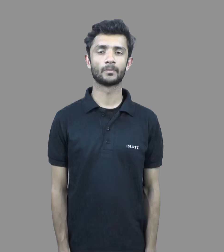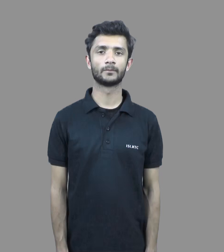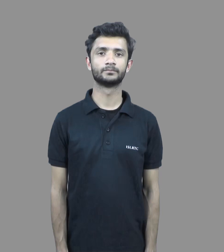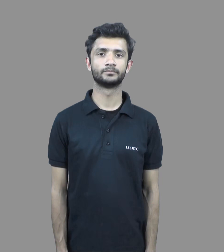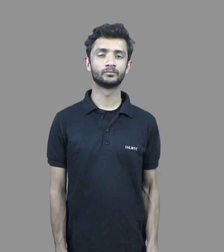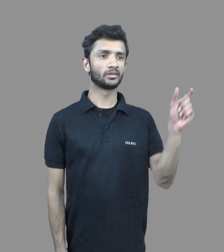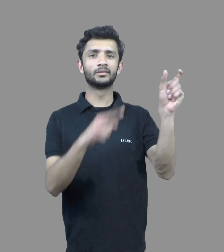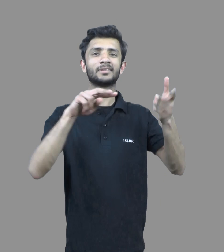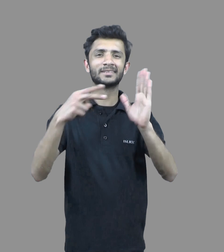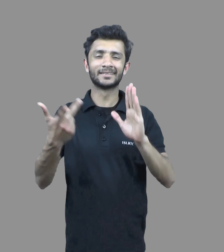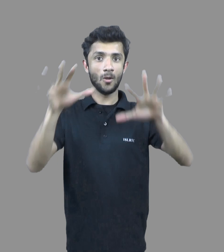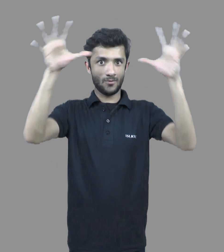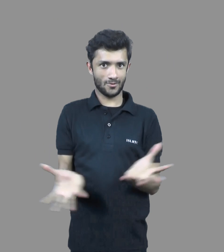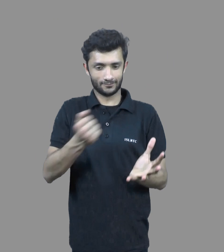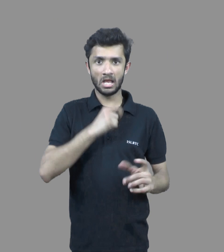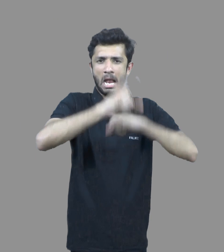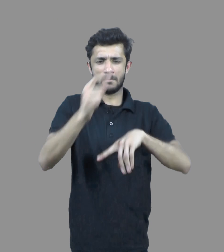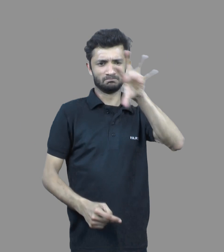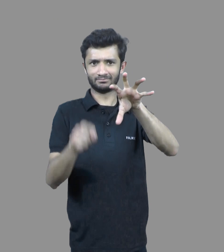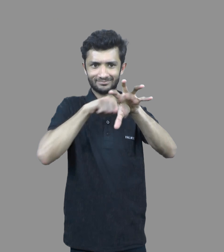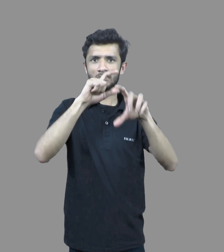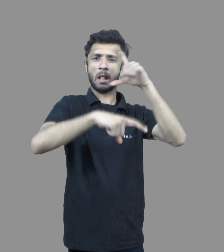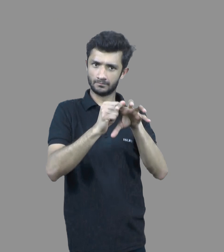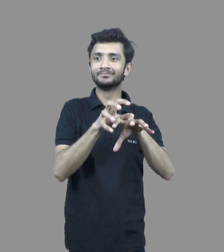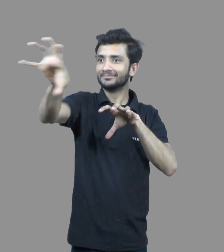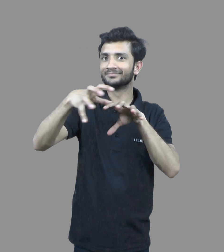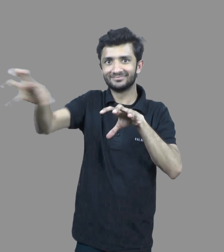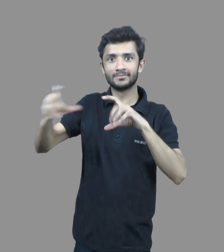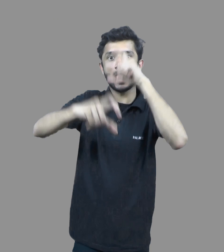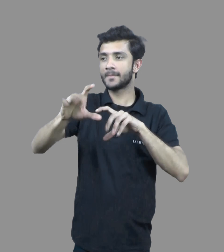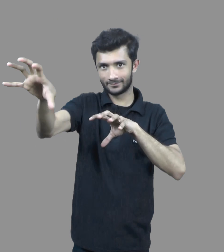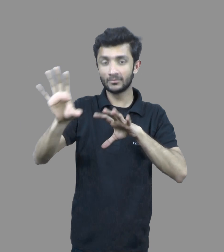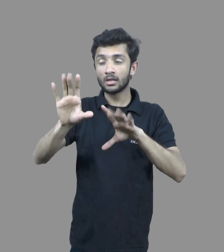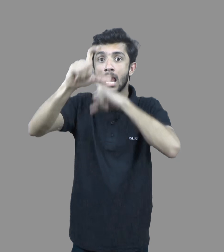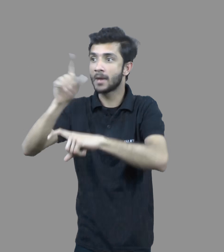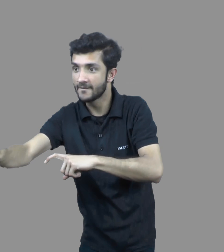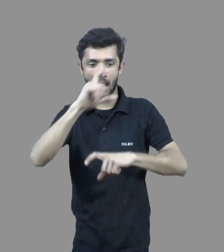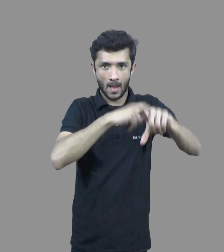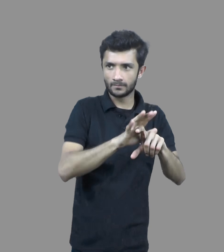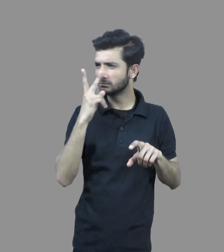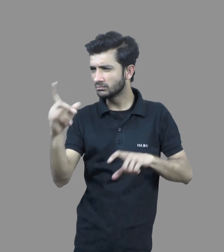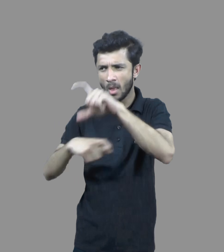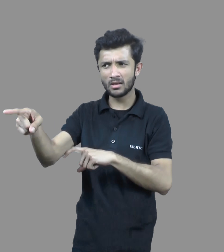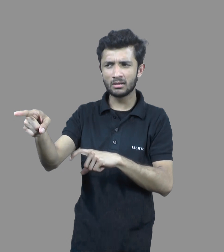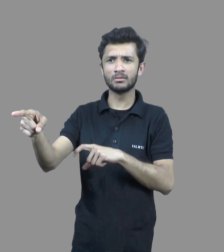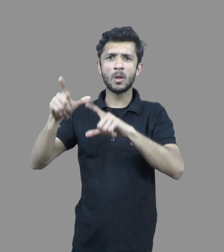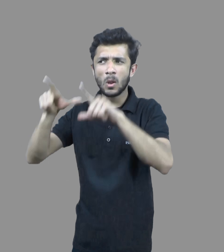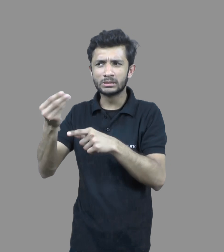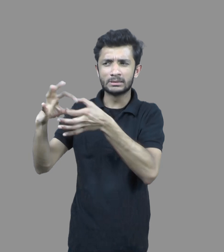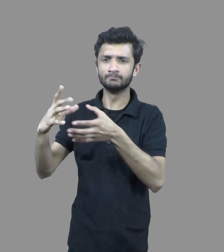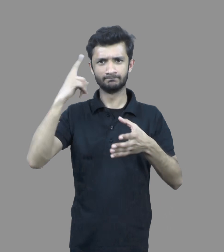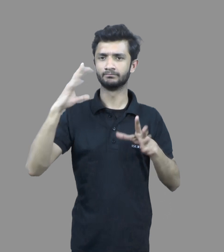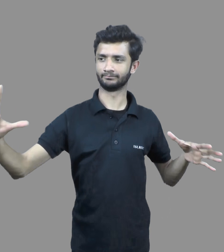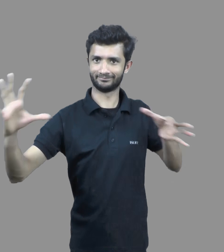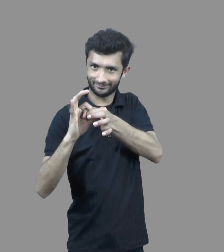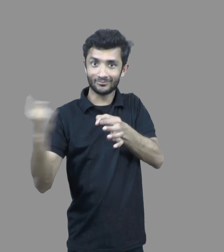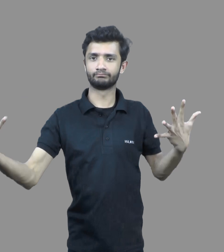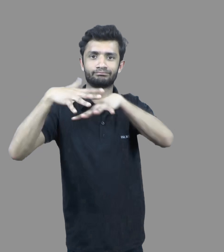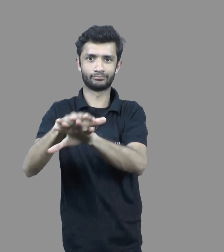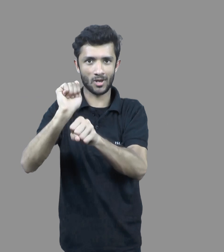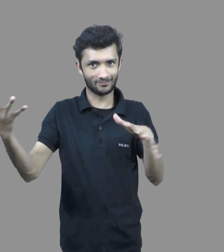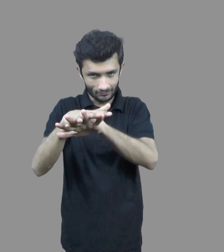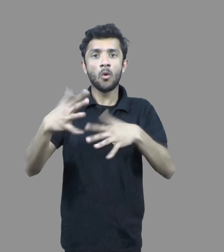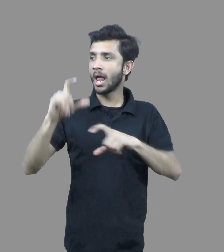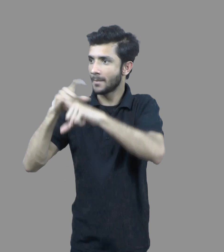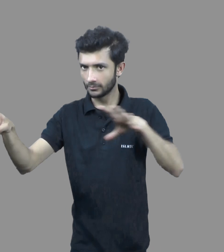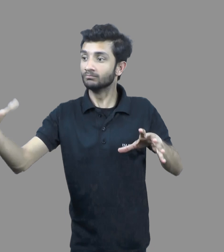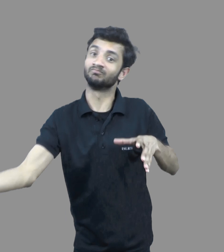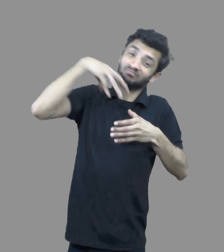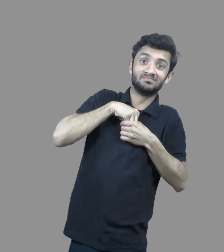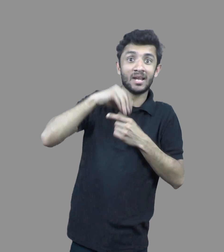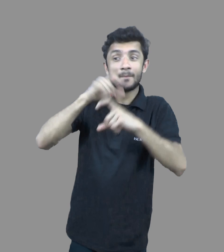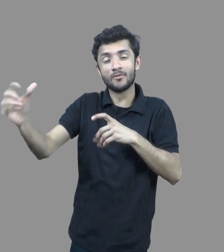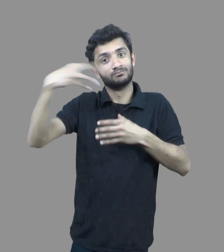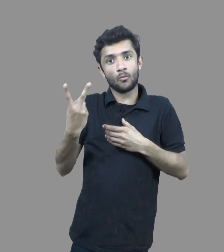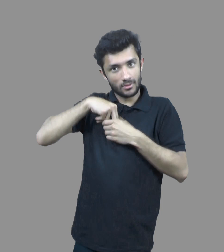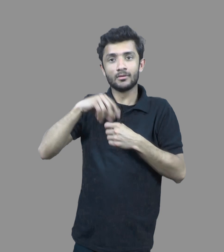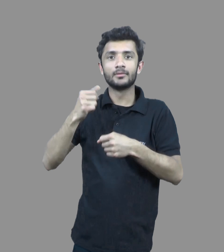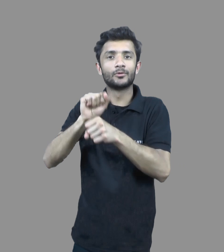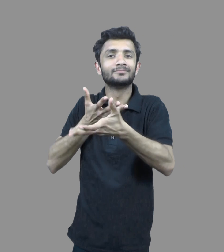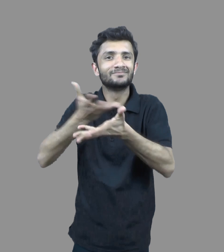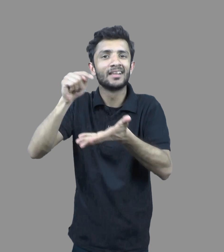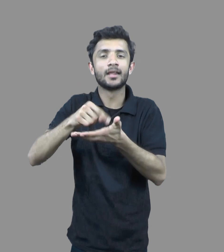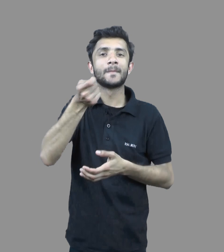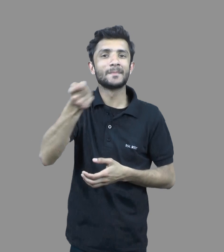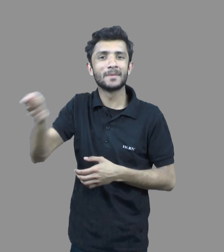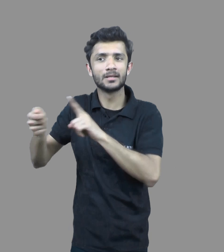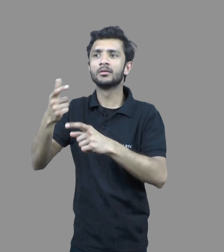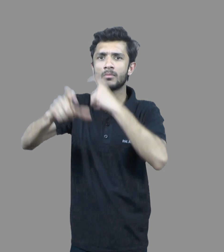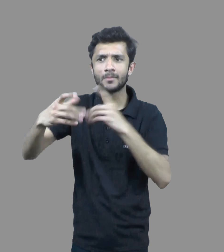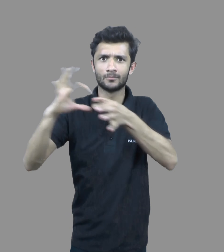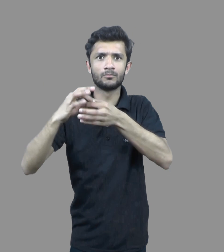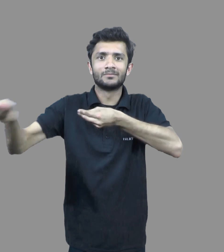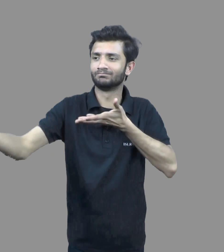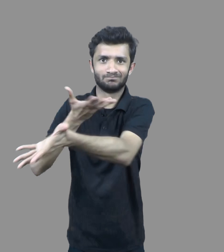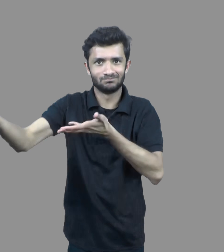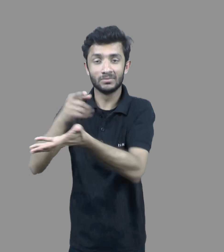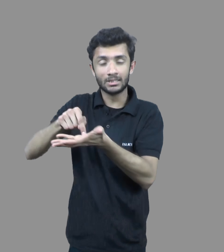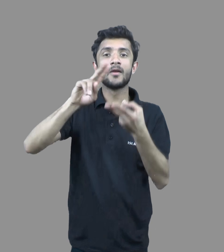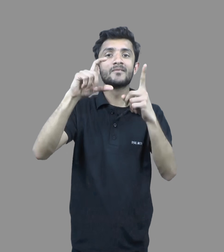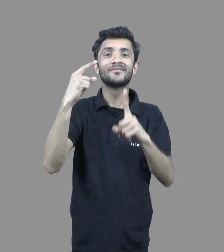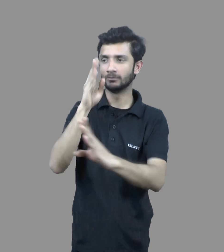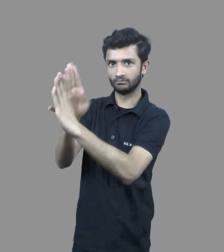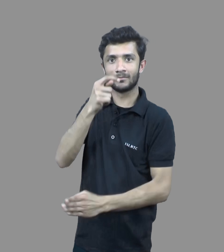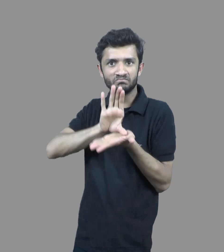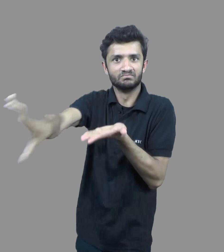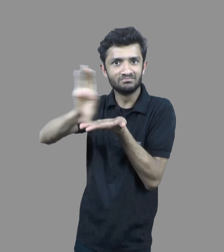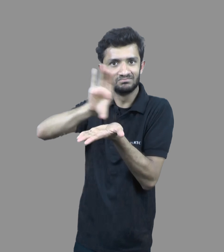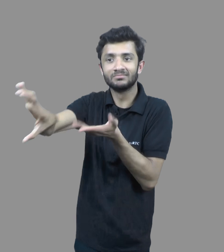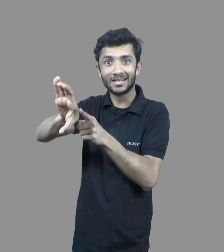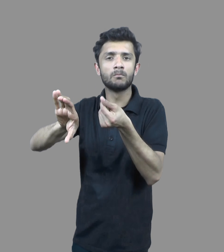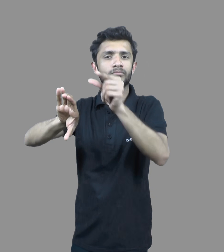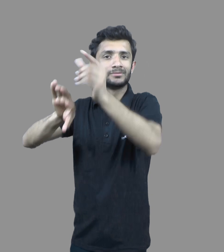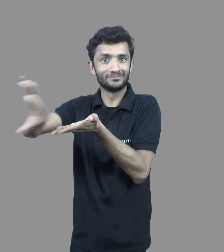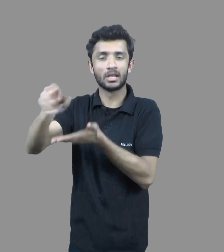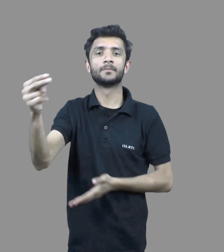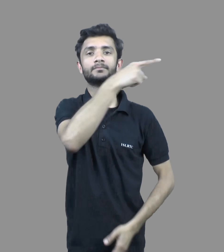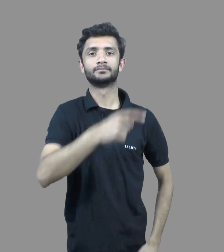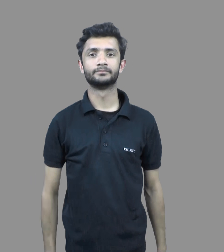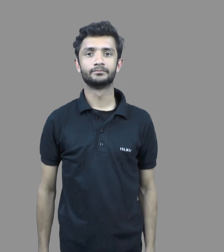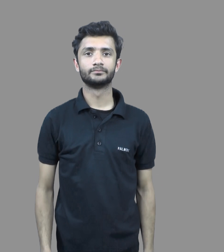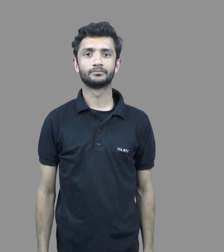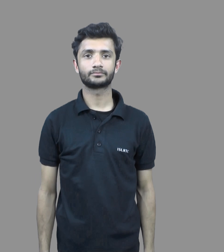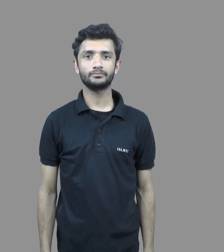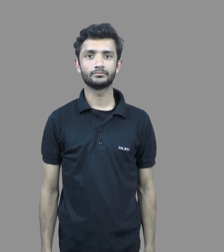Foreign Direct Investment